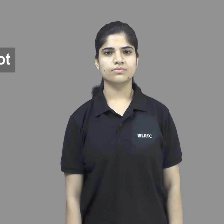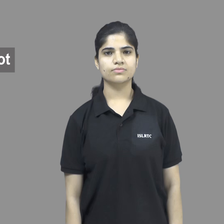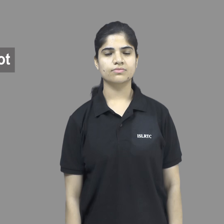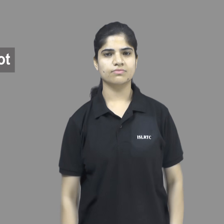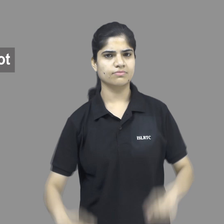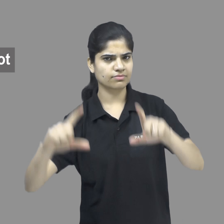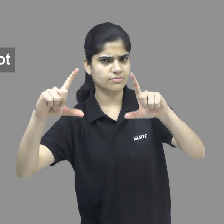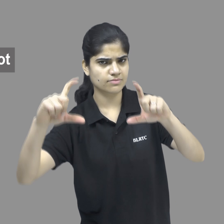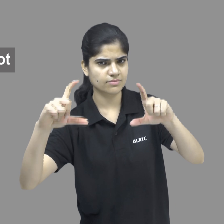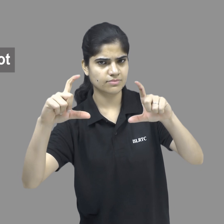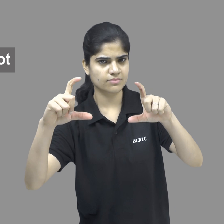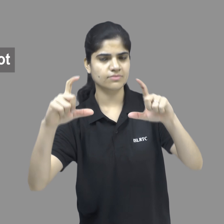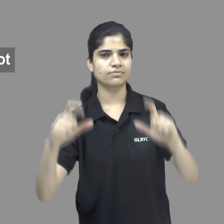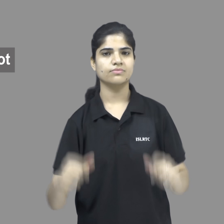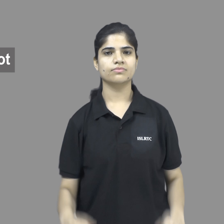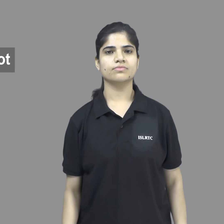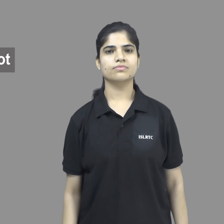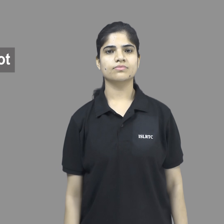Shoot (Photo)